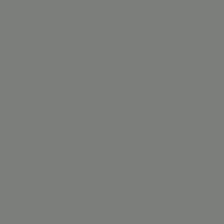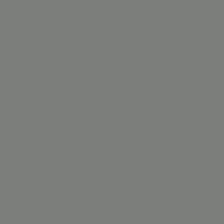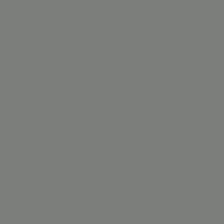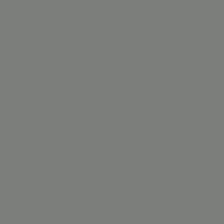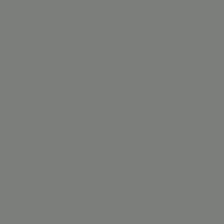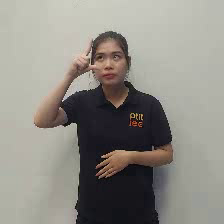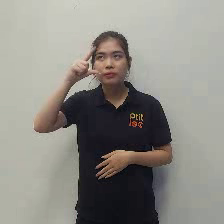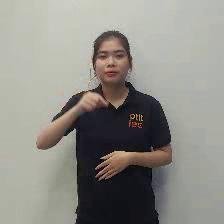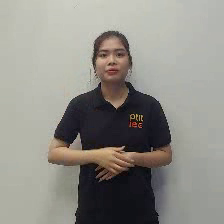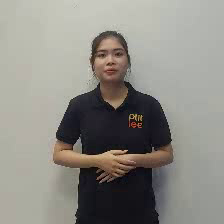Thức dậy